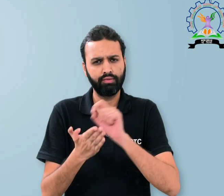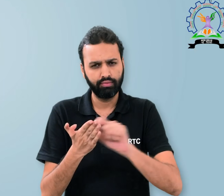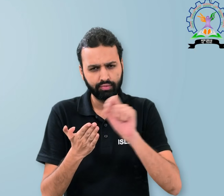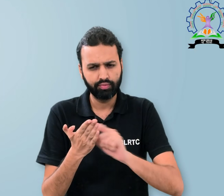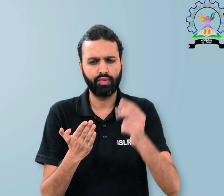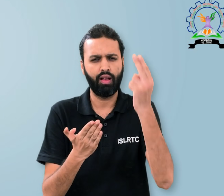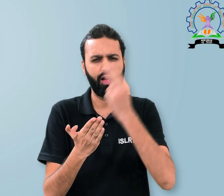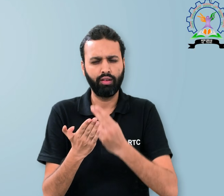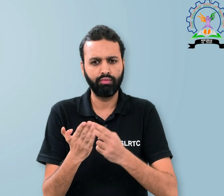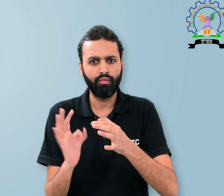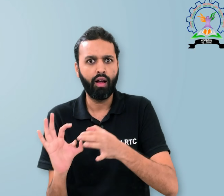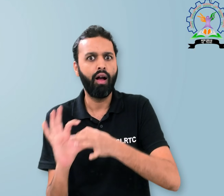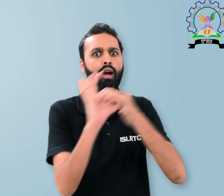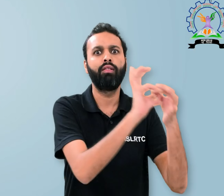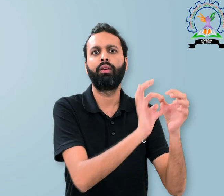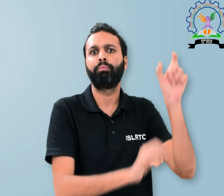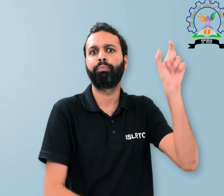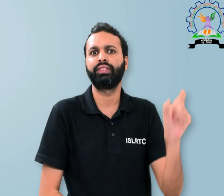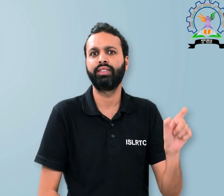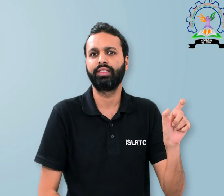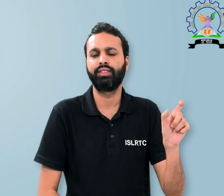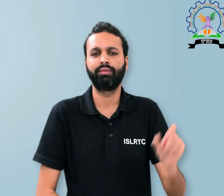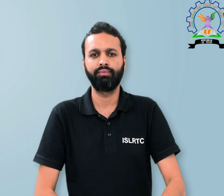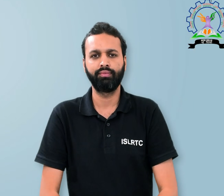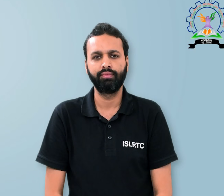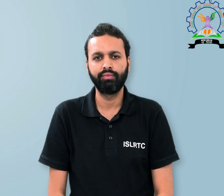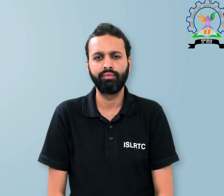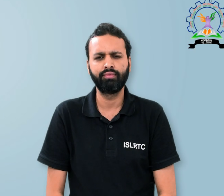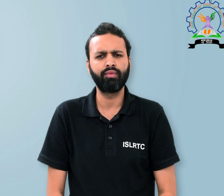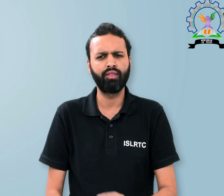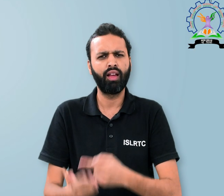Allusion